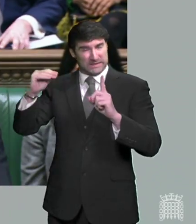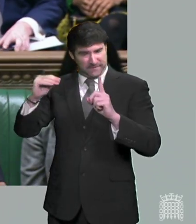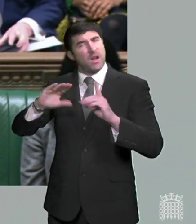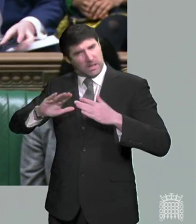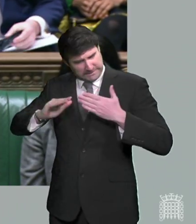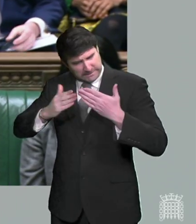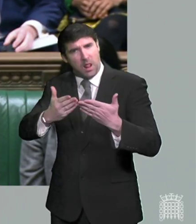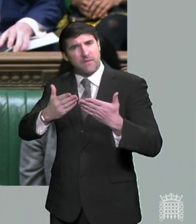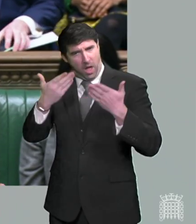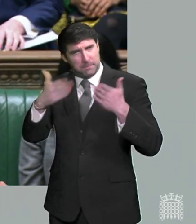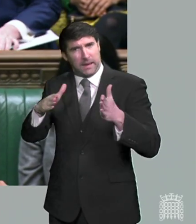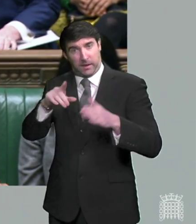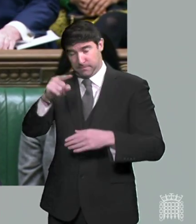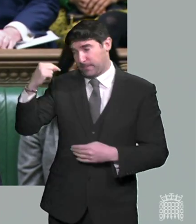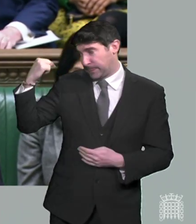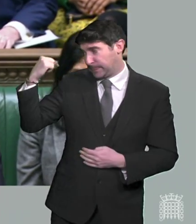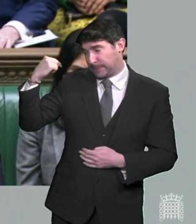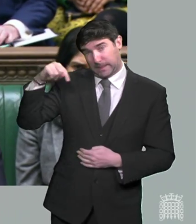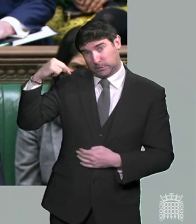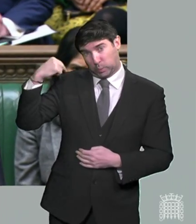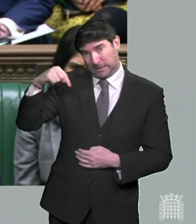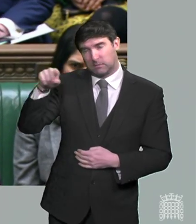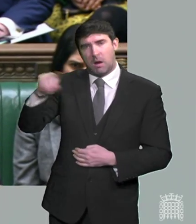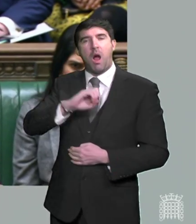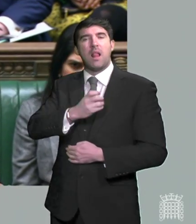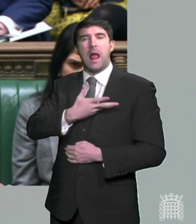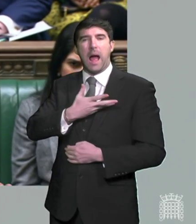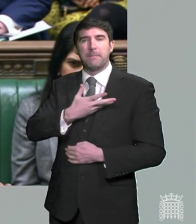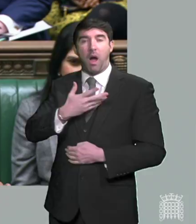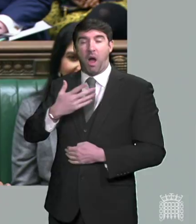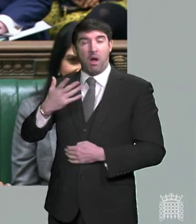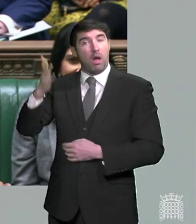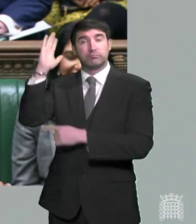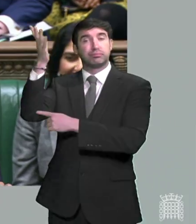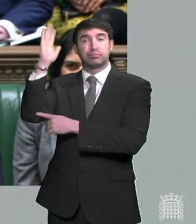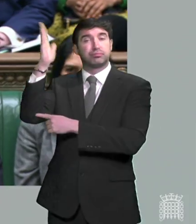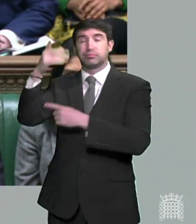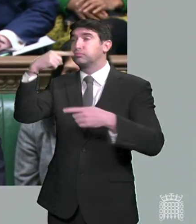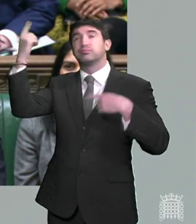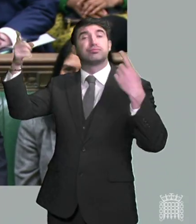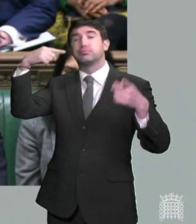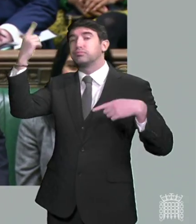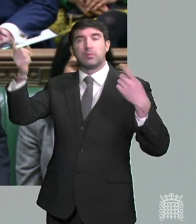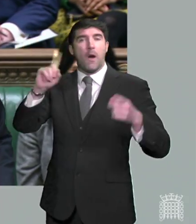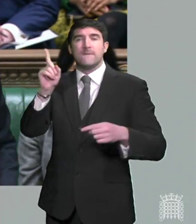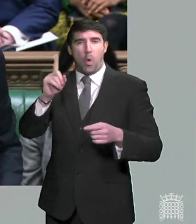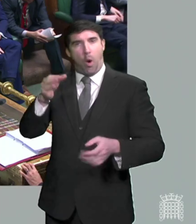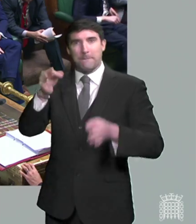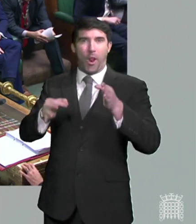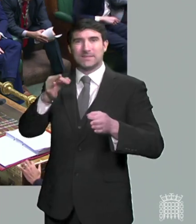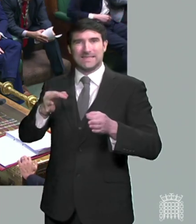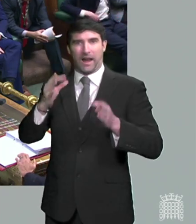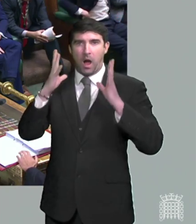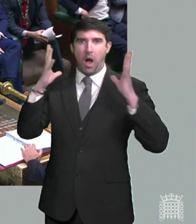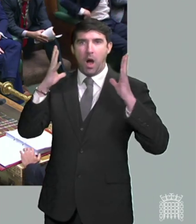As we have seen this week, the right honourable and learned Gentleman will just say anything if the politics suits him; it is as simple as that.